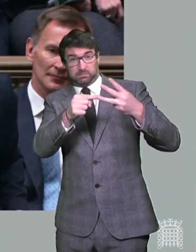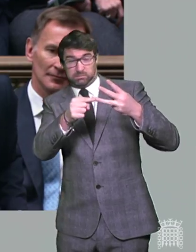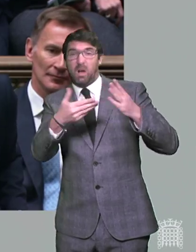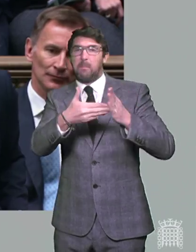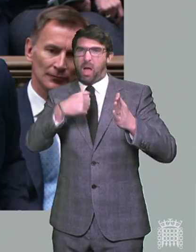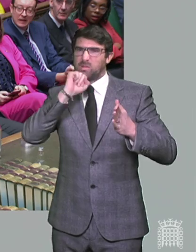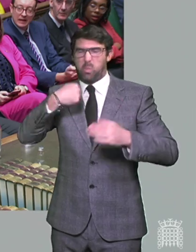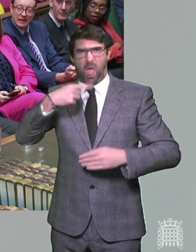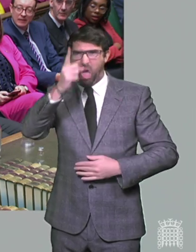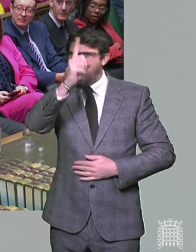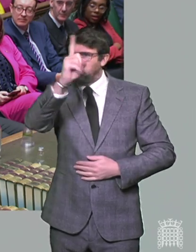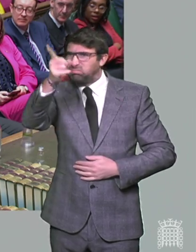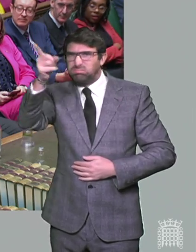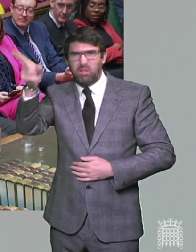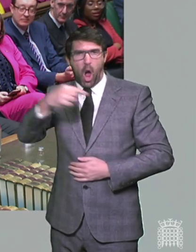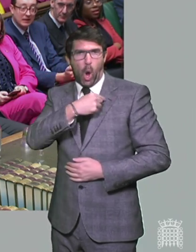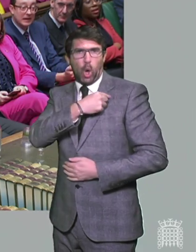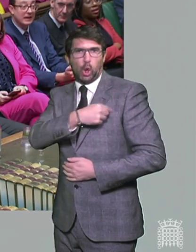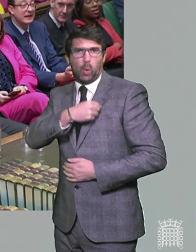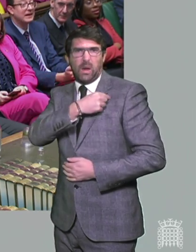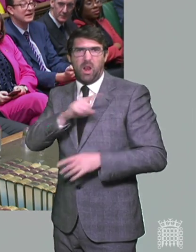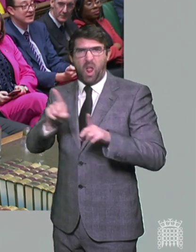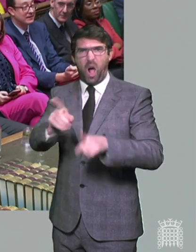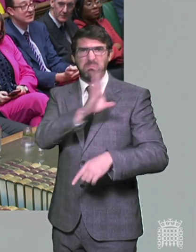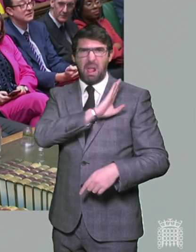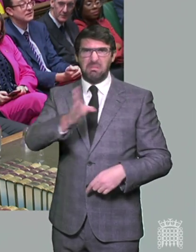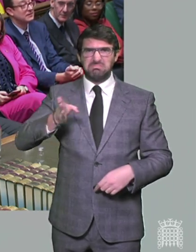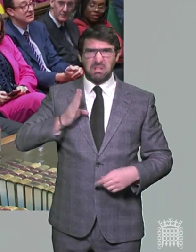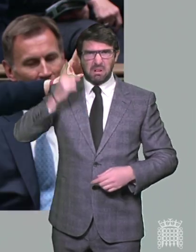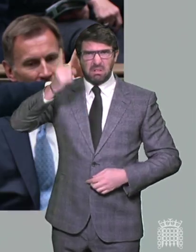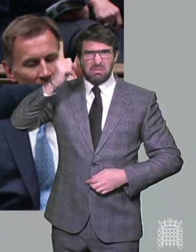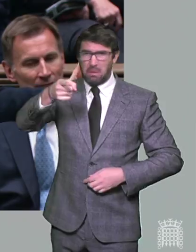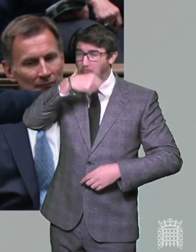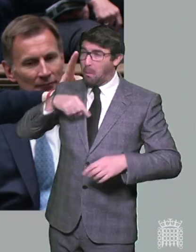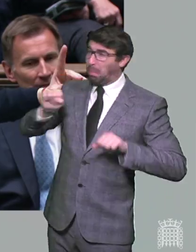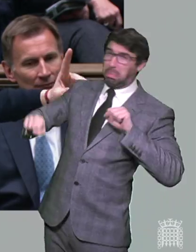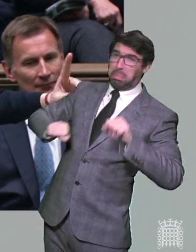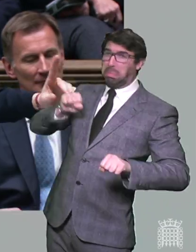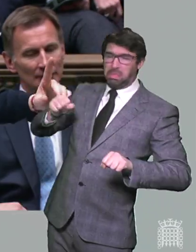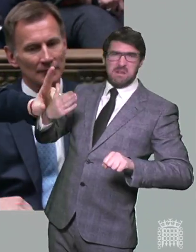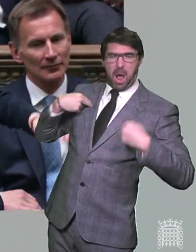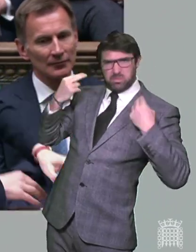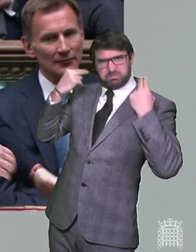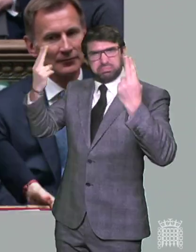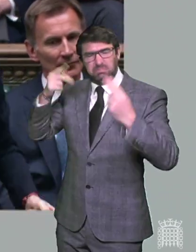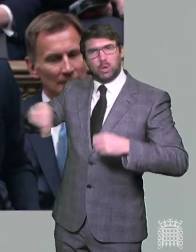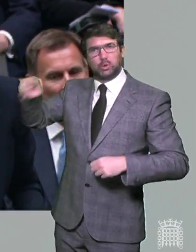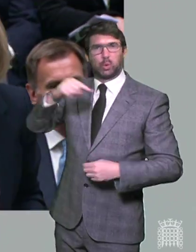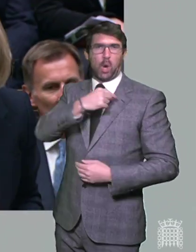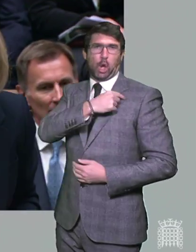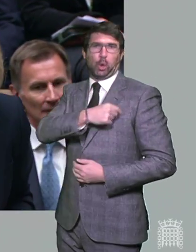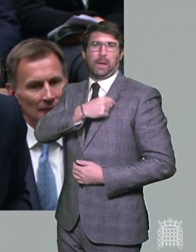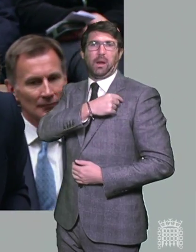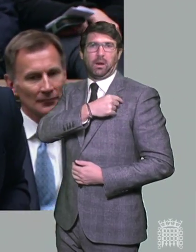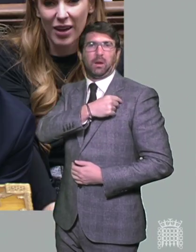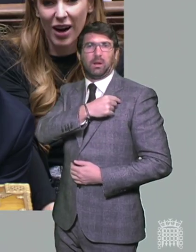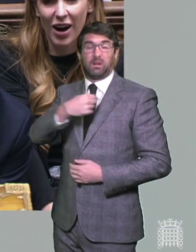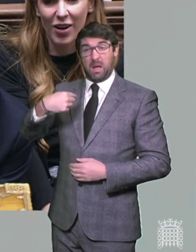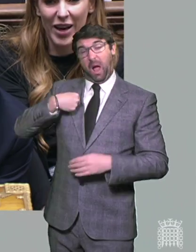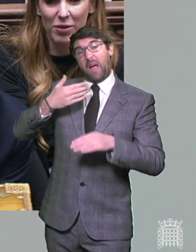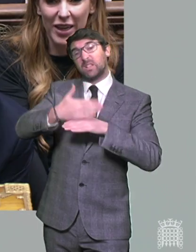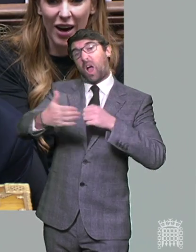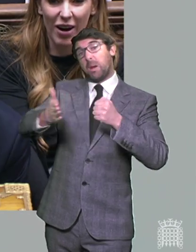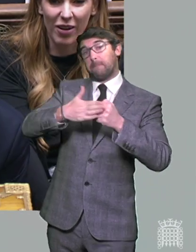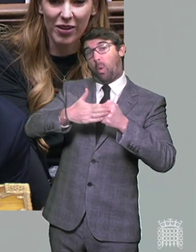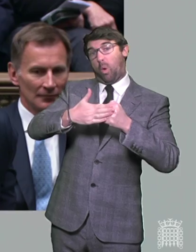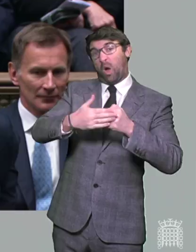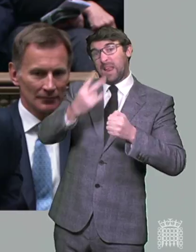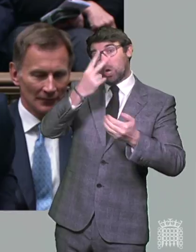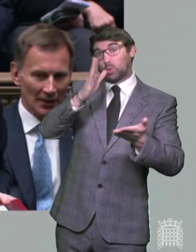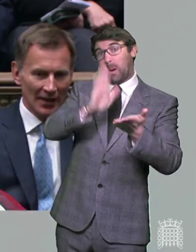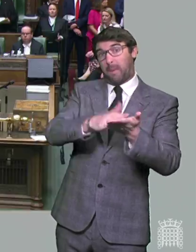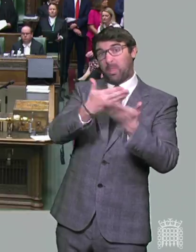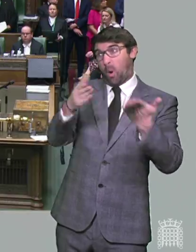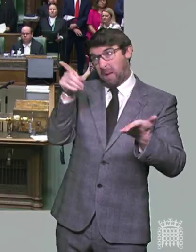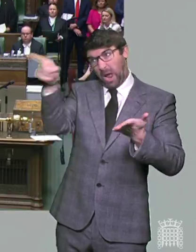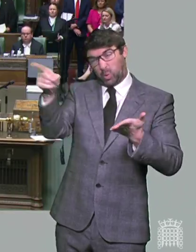I think that is more of a record of action than the right honourable and learned Gentleman in his two and a half years in the job.